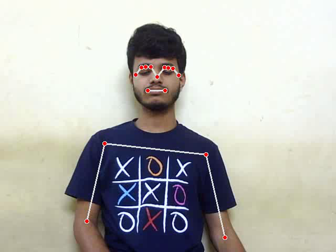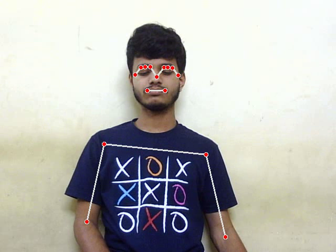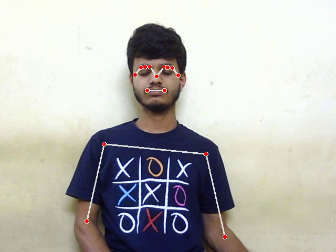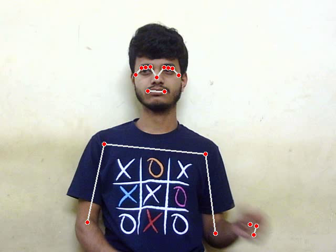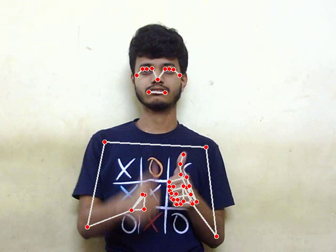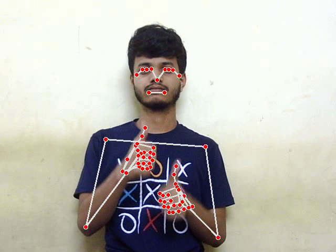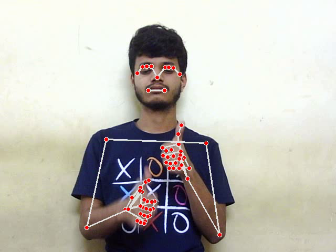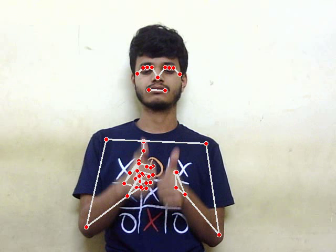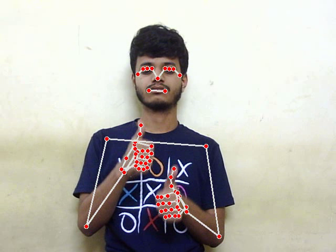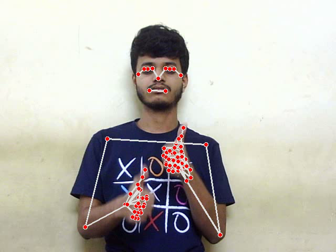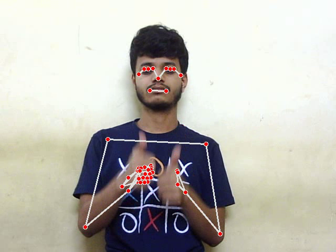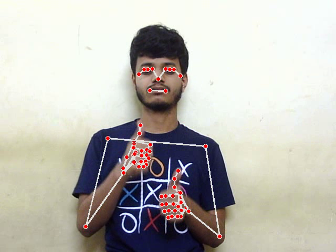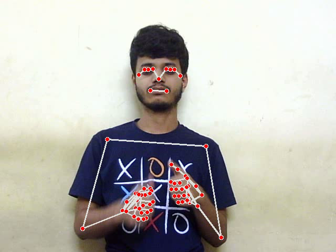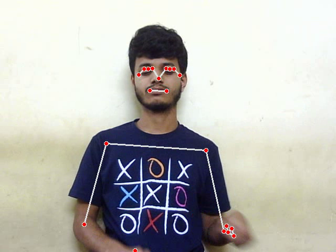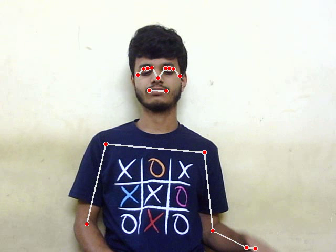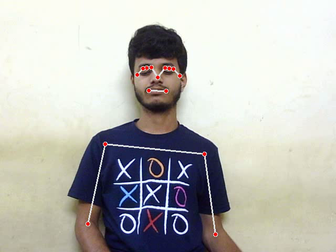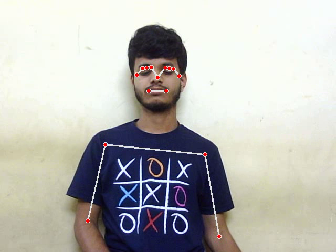which